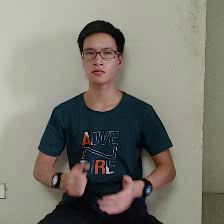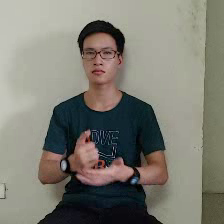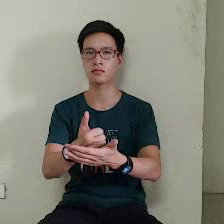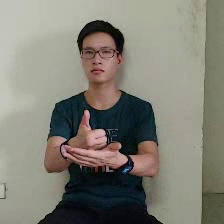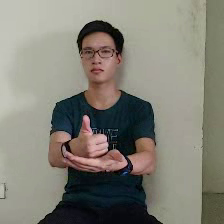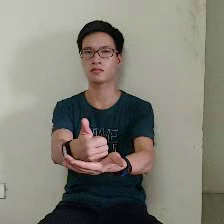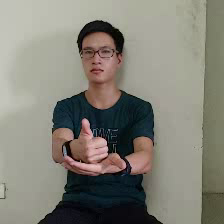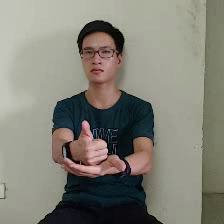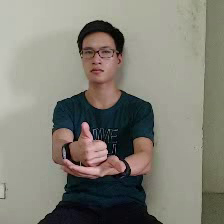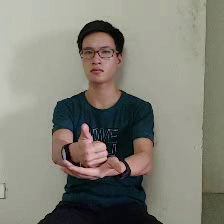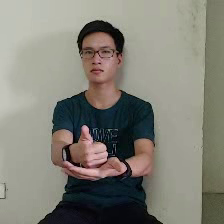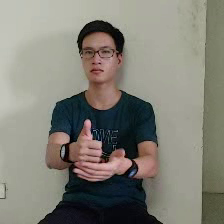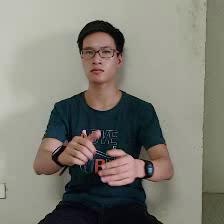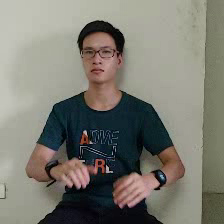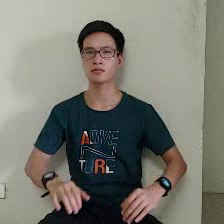Giúp